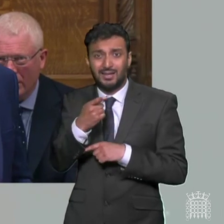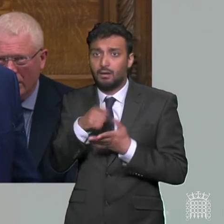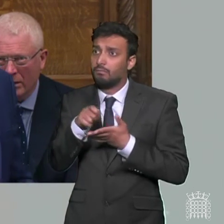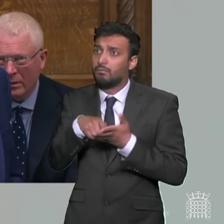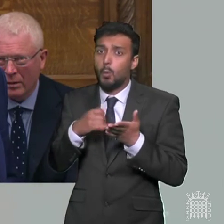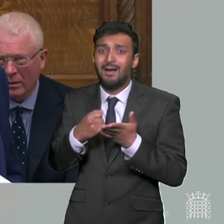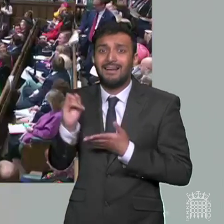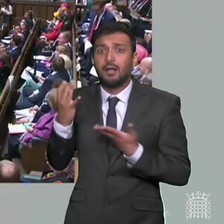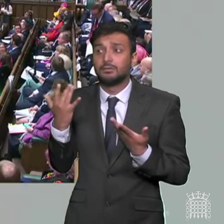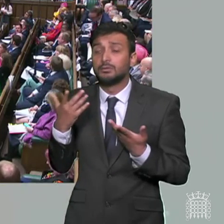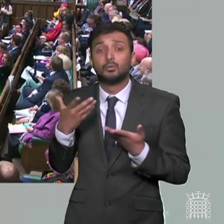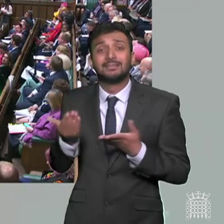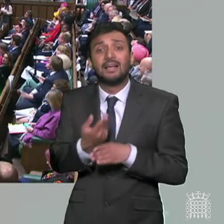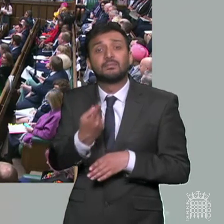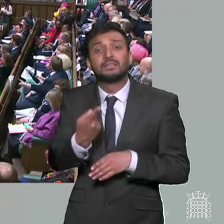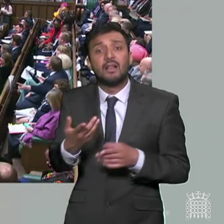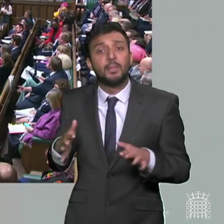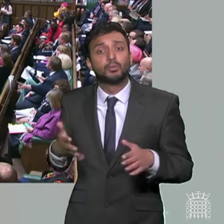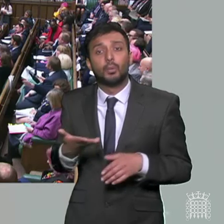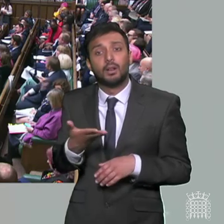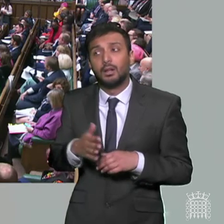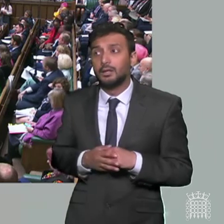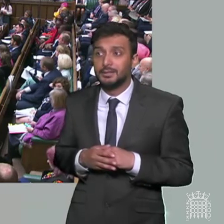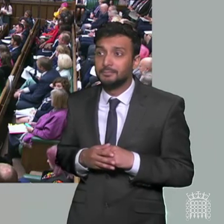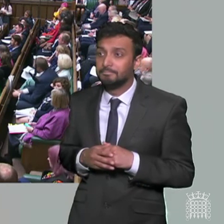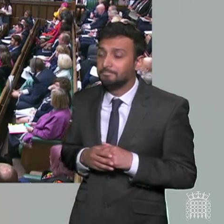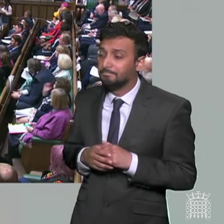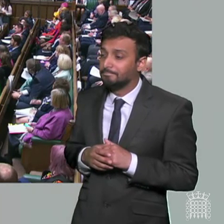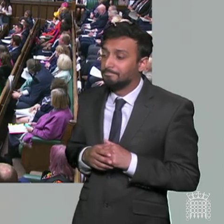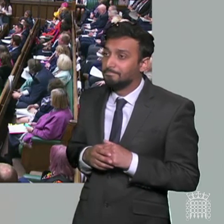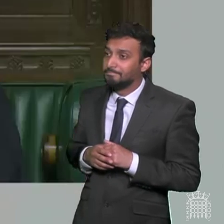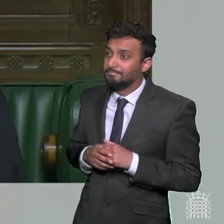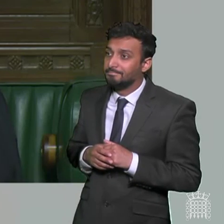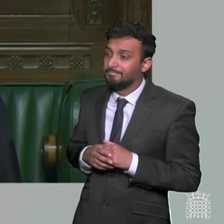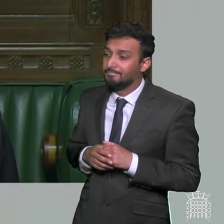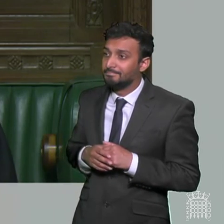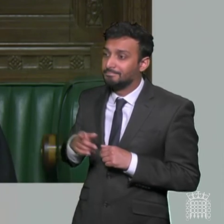Is it just to save his own neck?